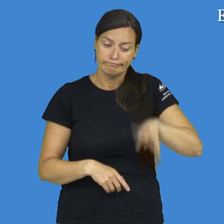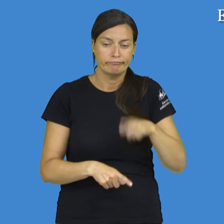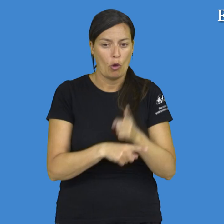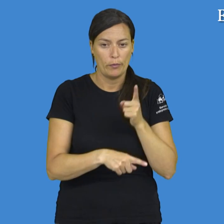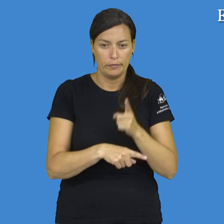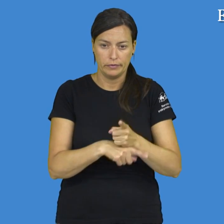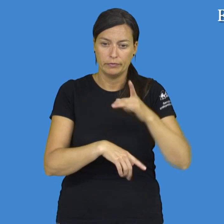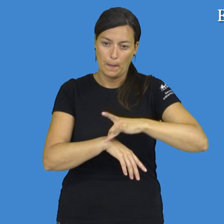contra